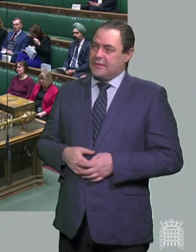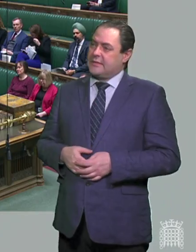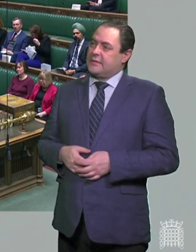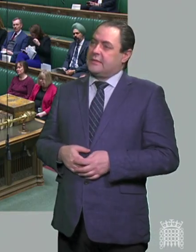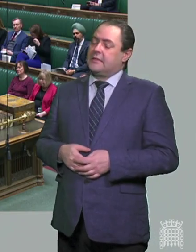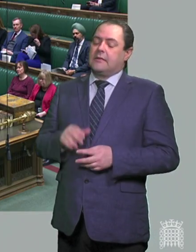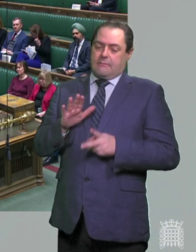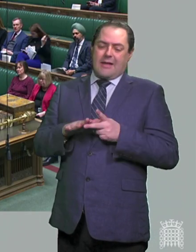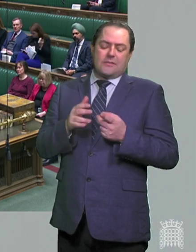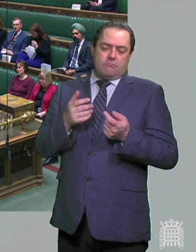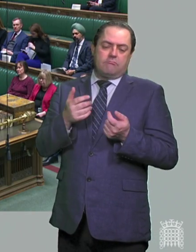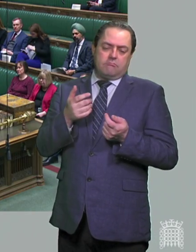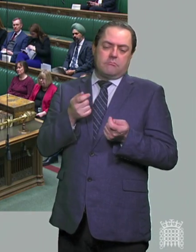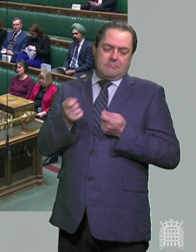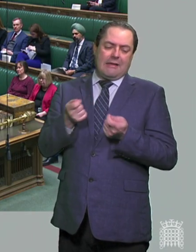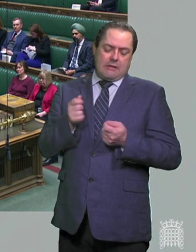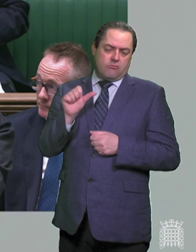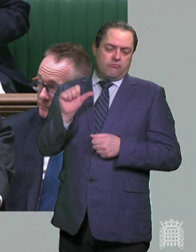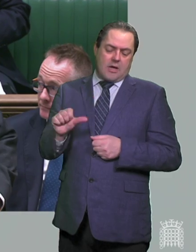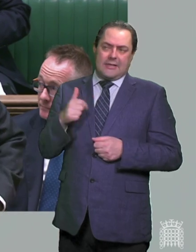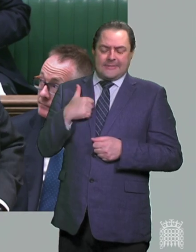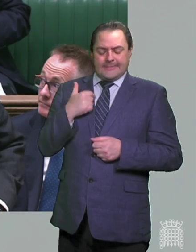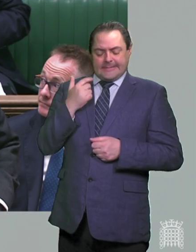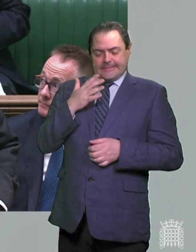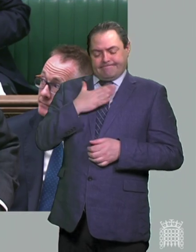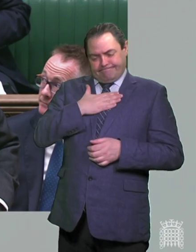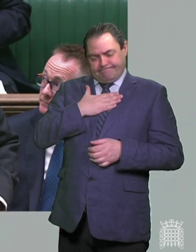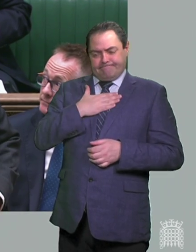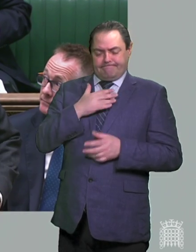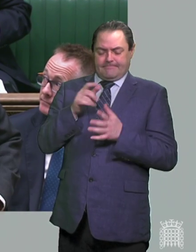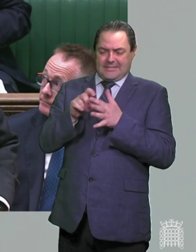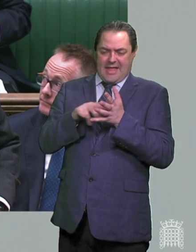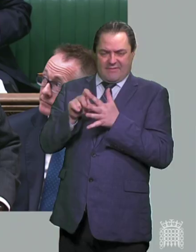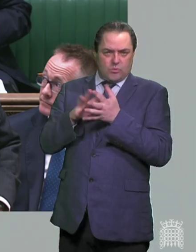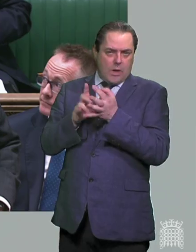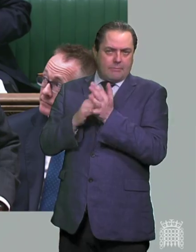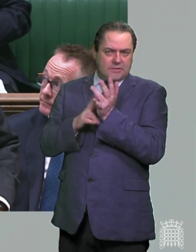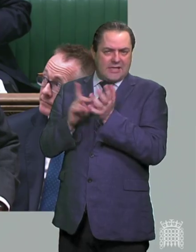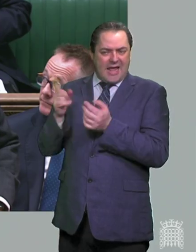This is a very serious issue and my sympathies are with David and his family.